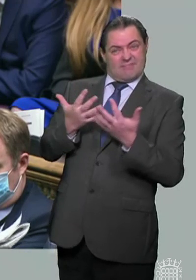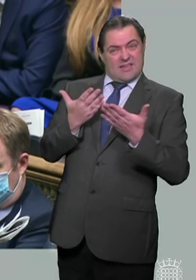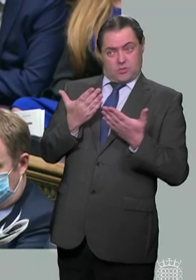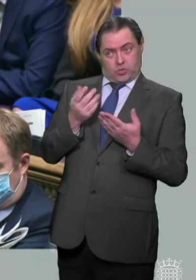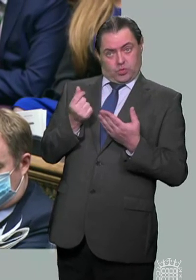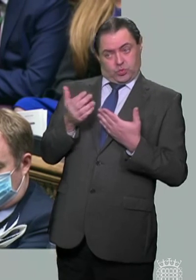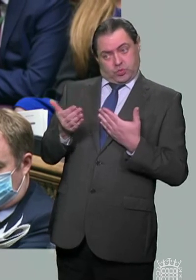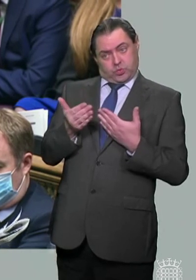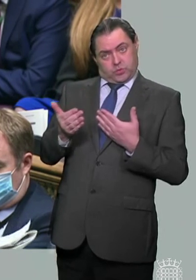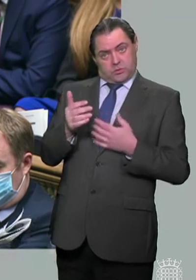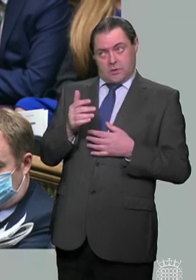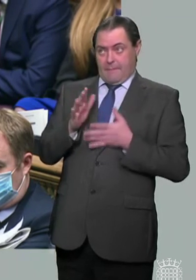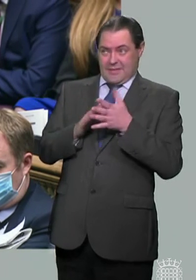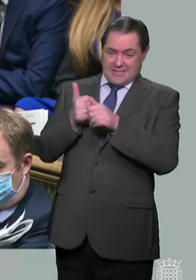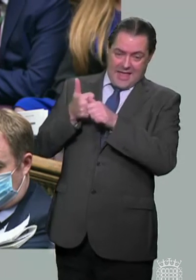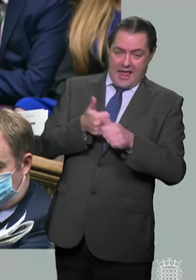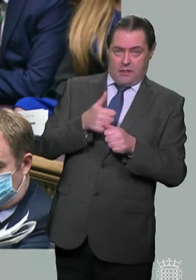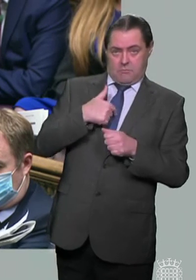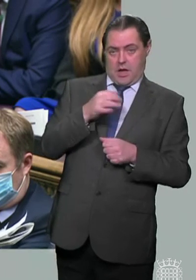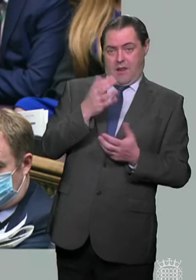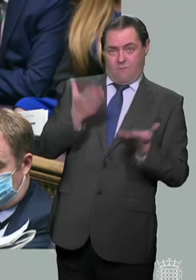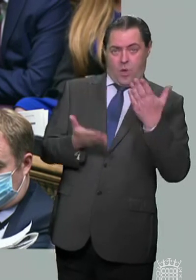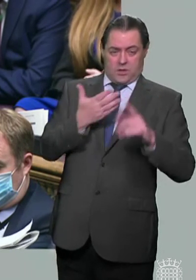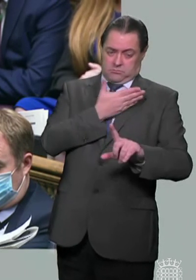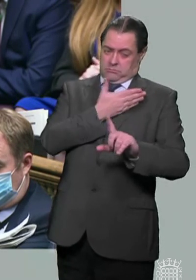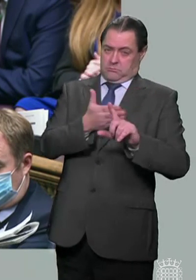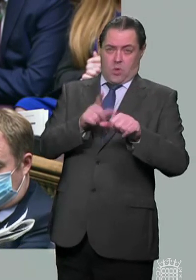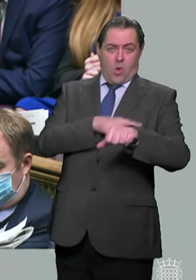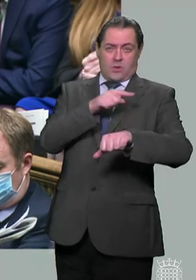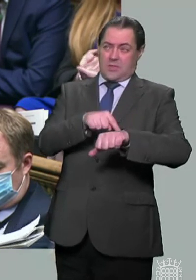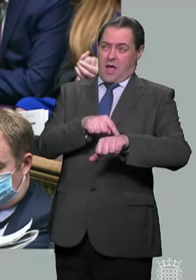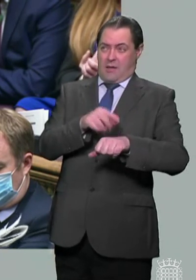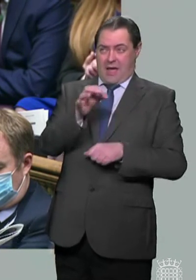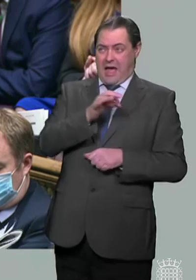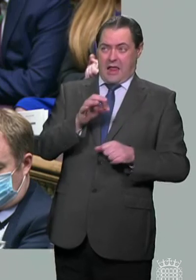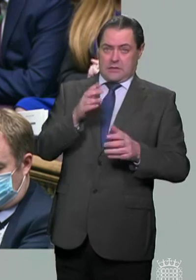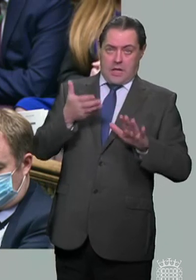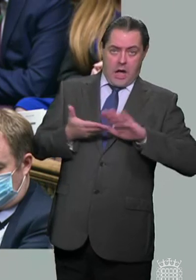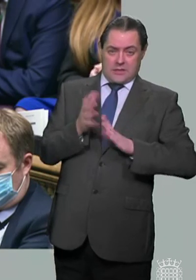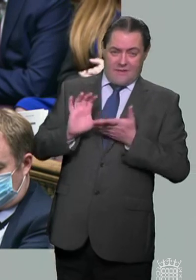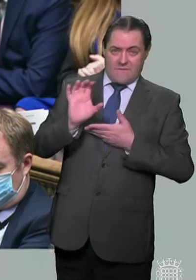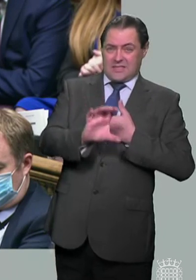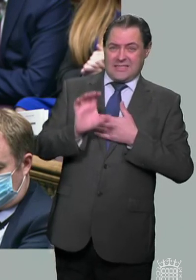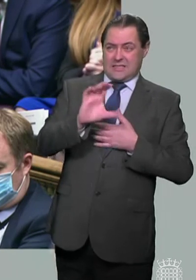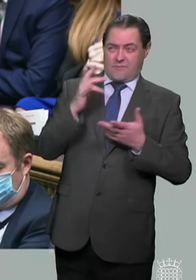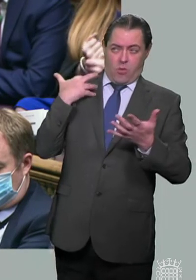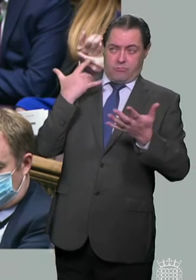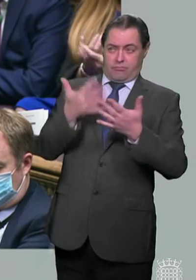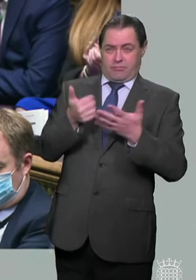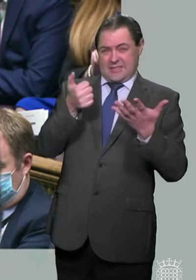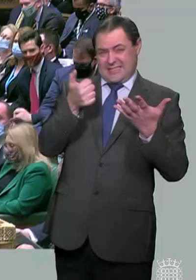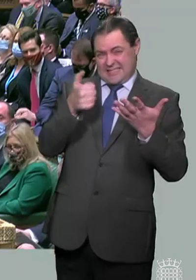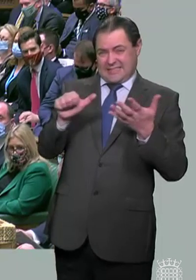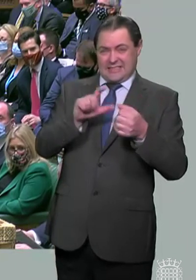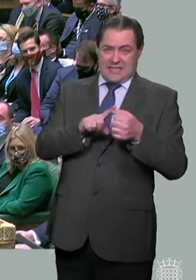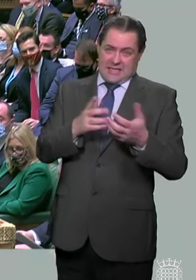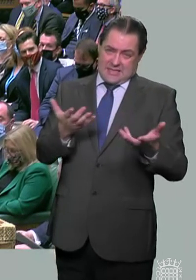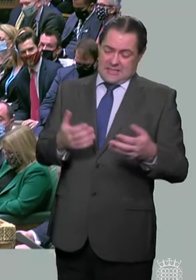In doing so, will he help me to right a wrong that has now been ongoing for the Island—for my constituents—for some six decades?